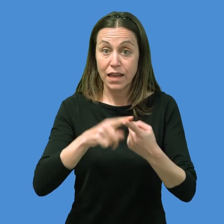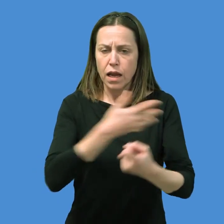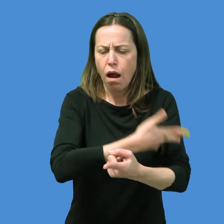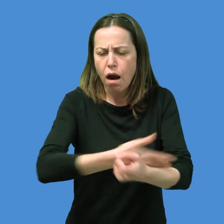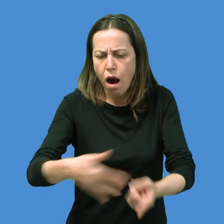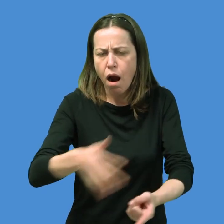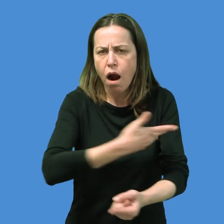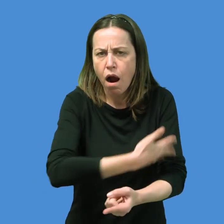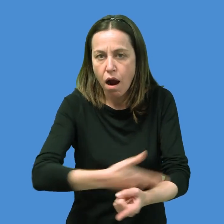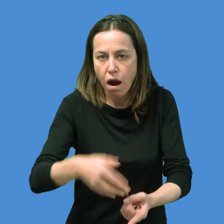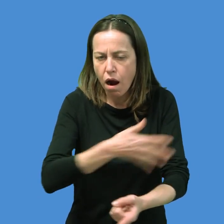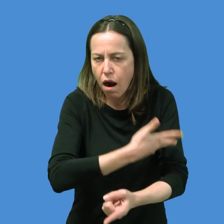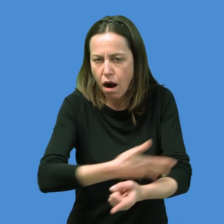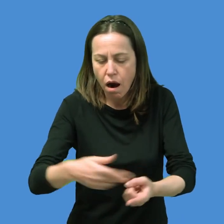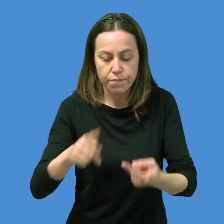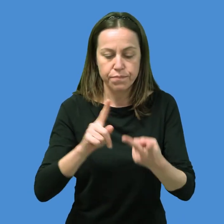sangre